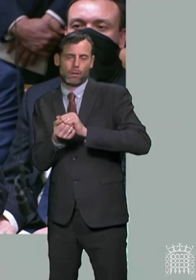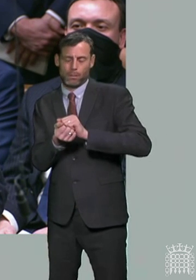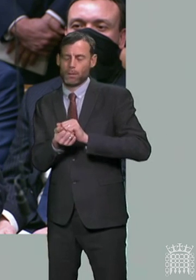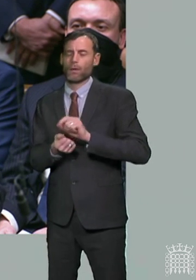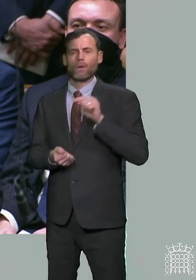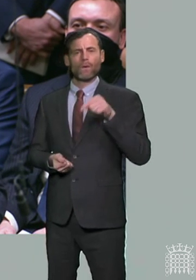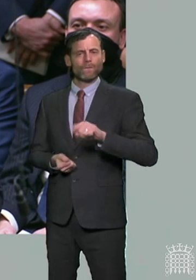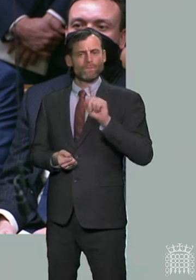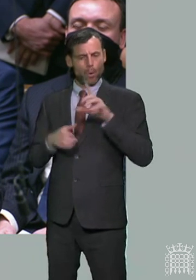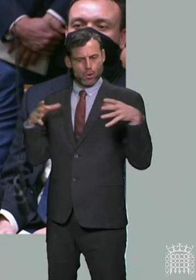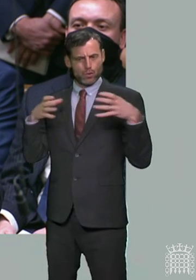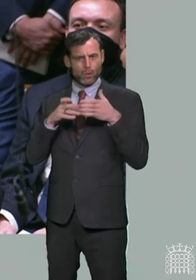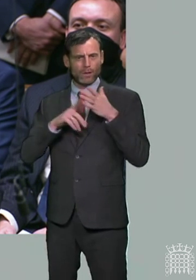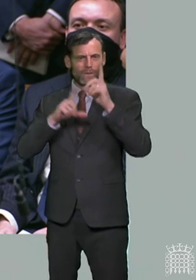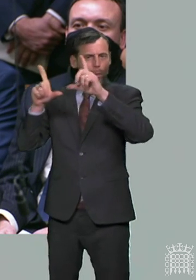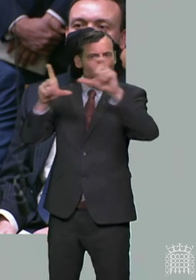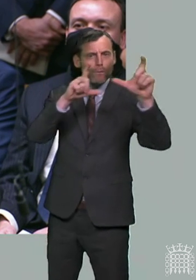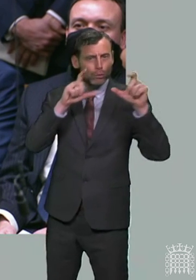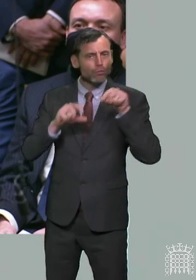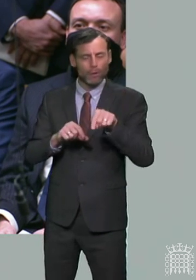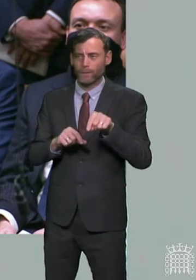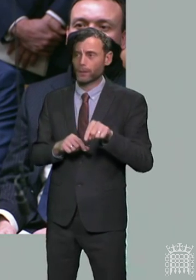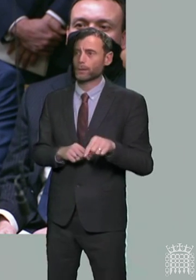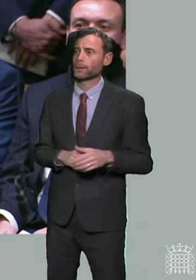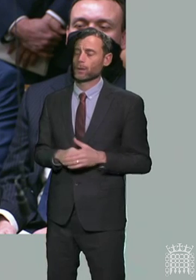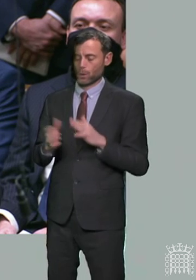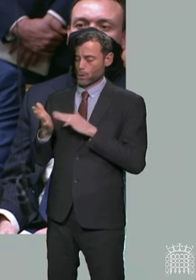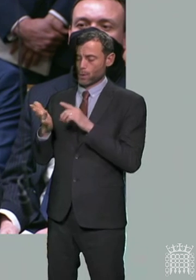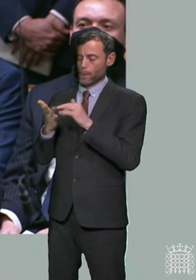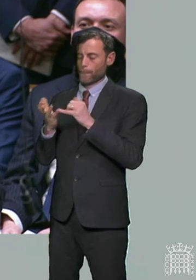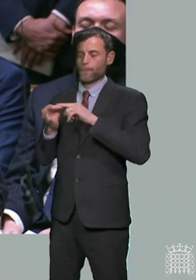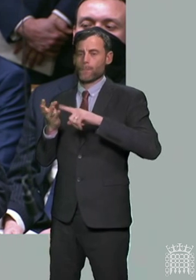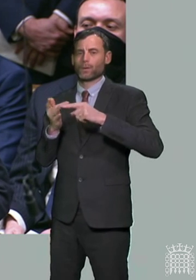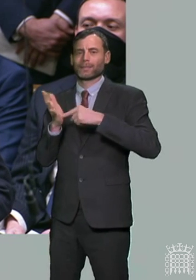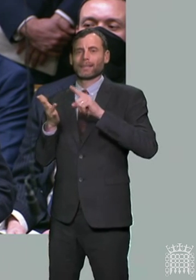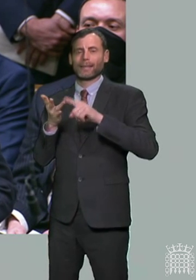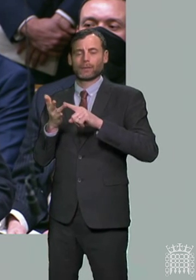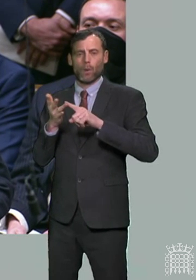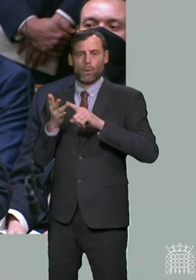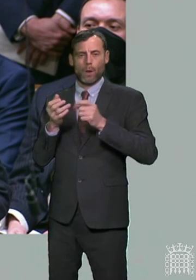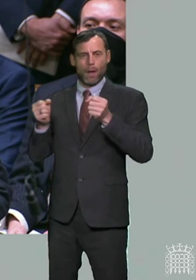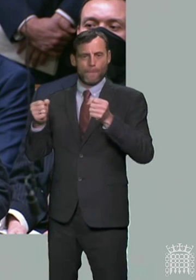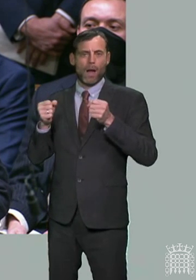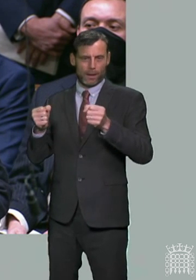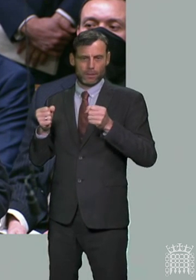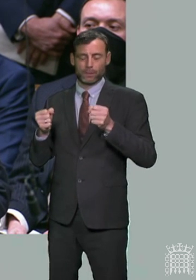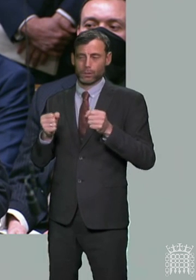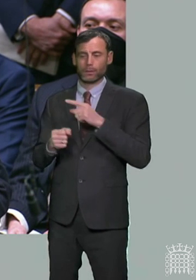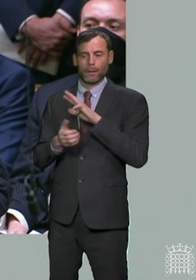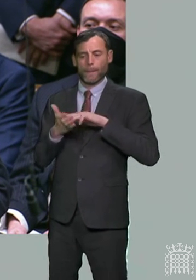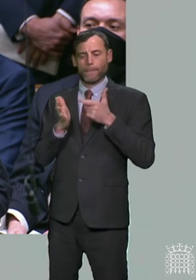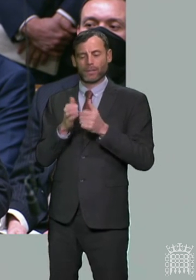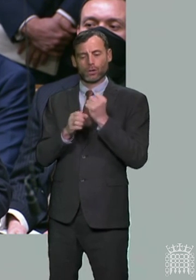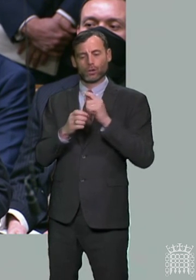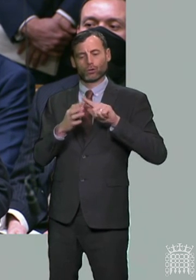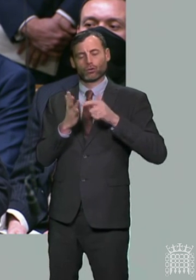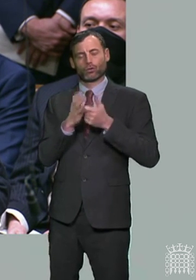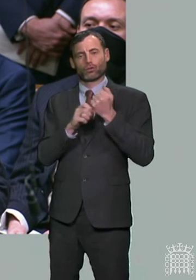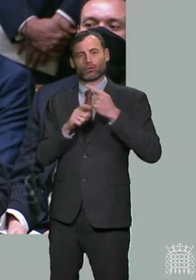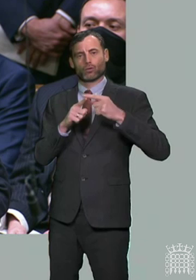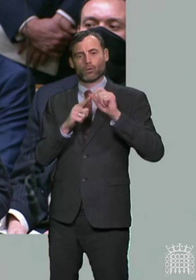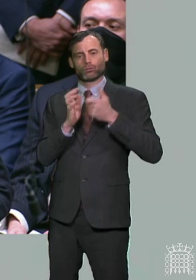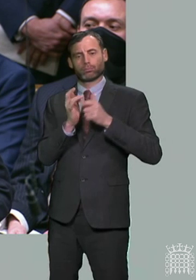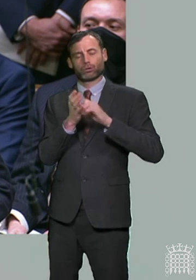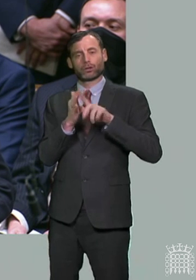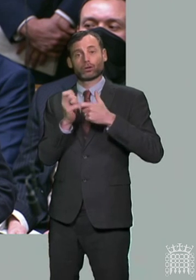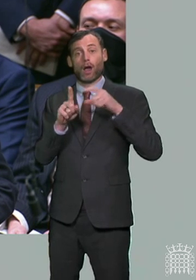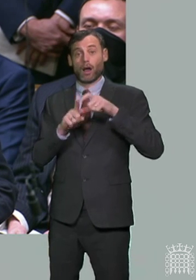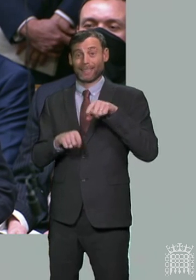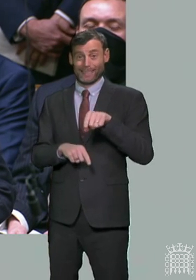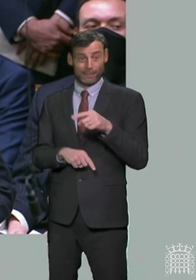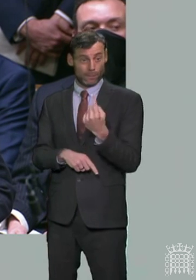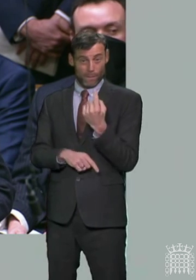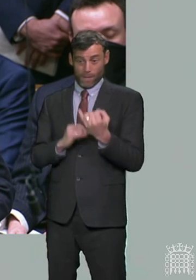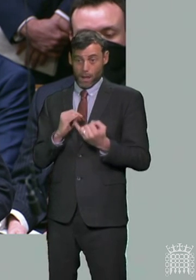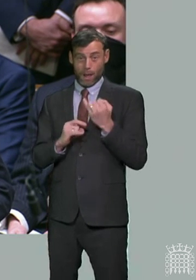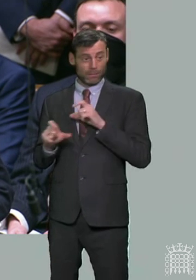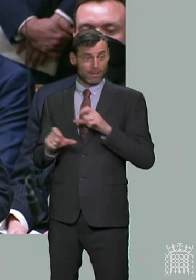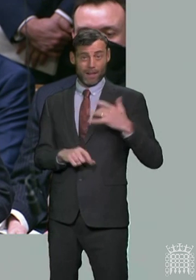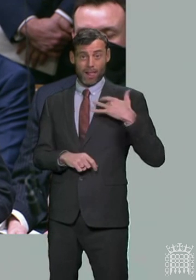In it, I referenced my constituent, the Mosquito pilot Mr George Pritchard, who is 98 next week and is one of the last surviving members of the unit.